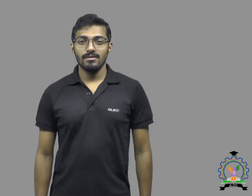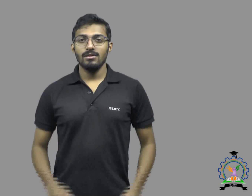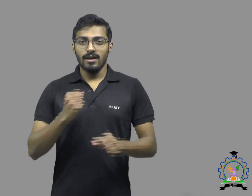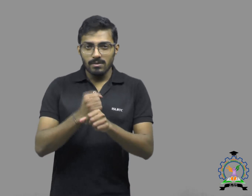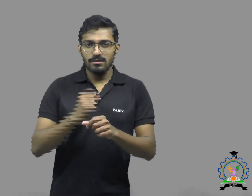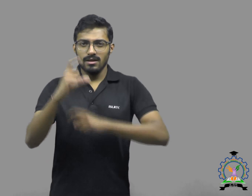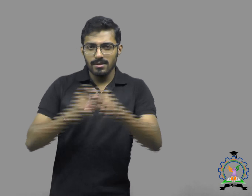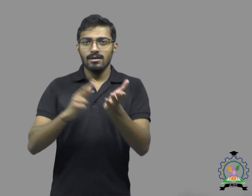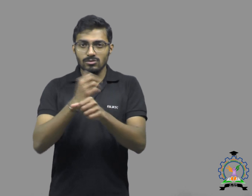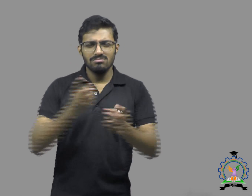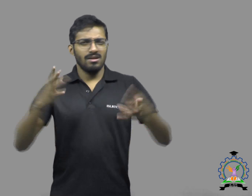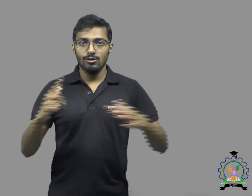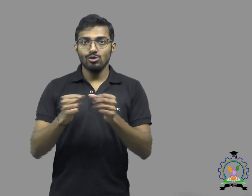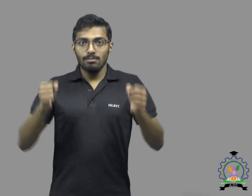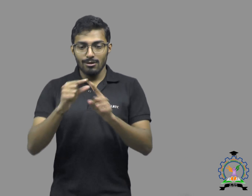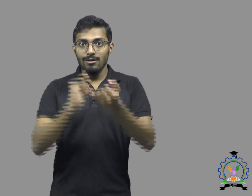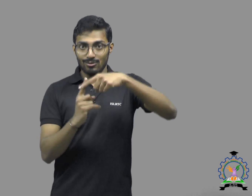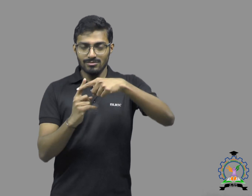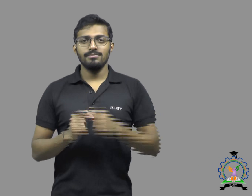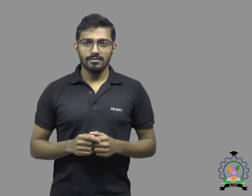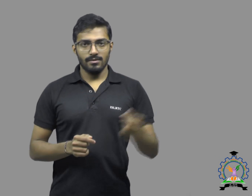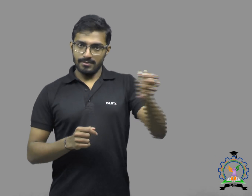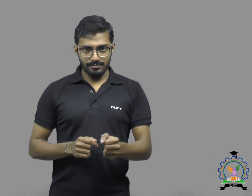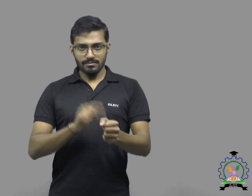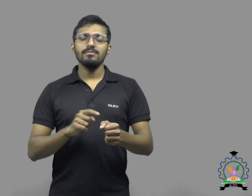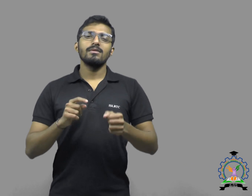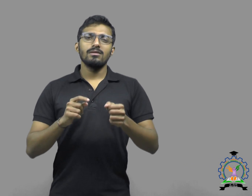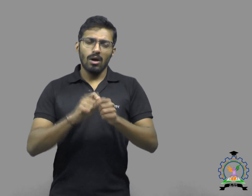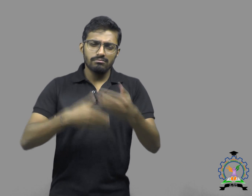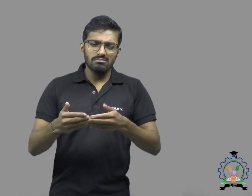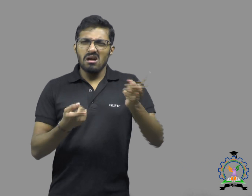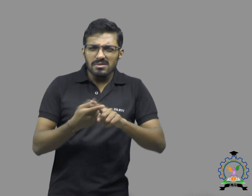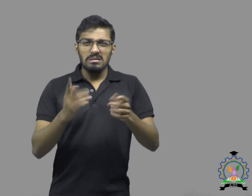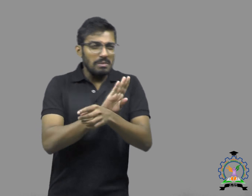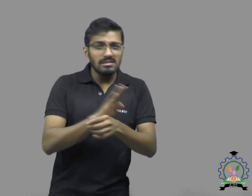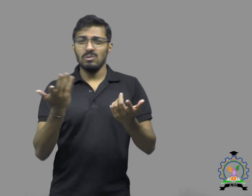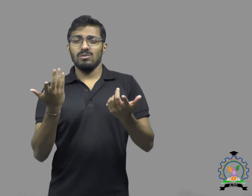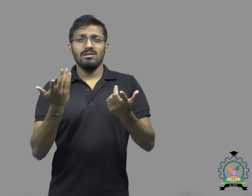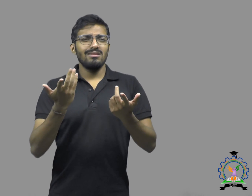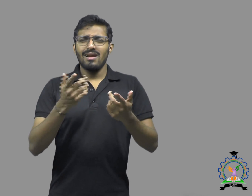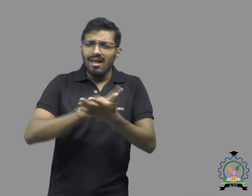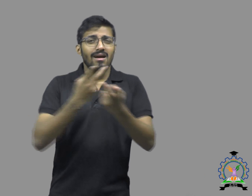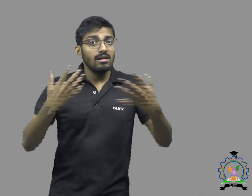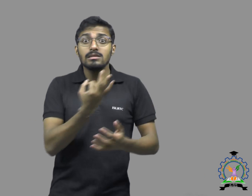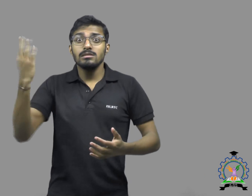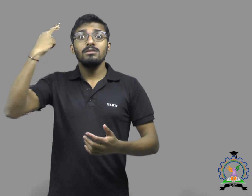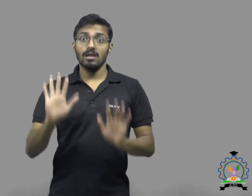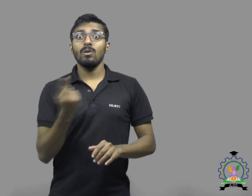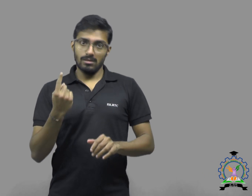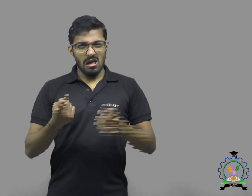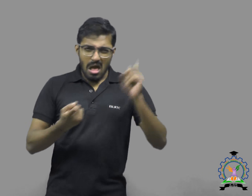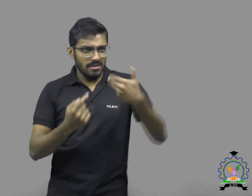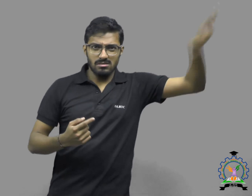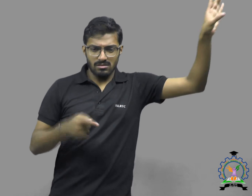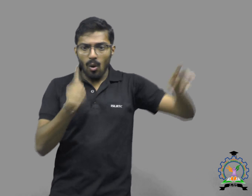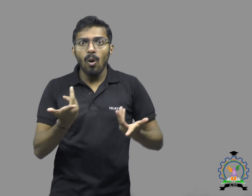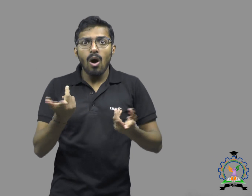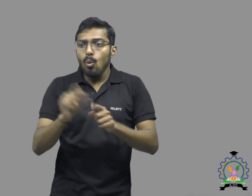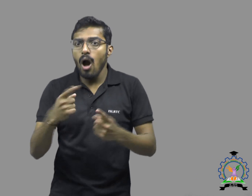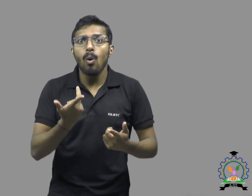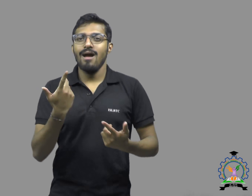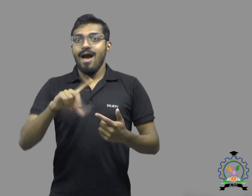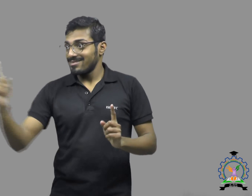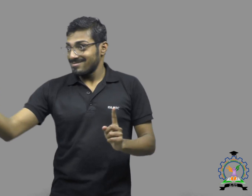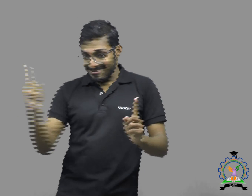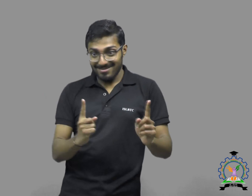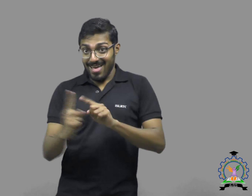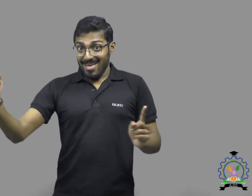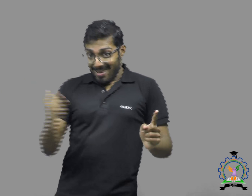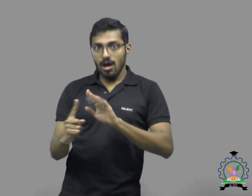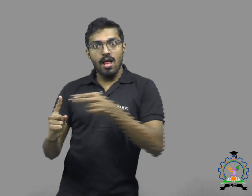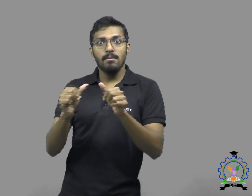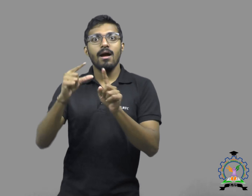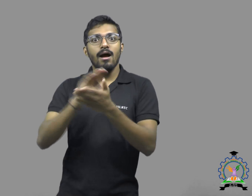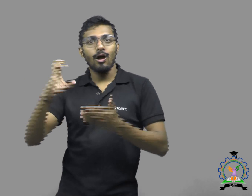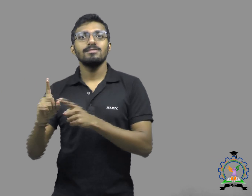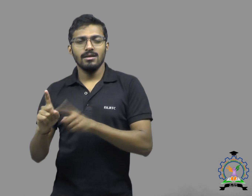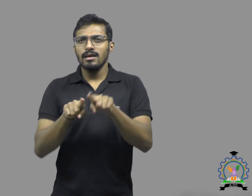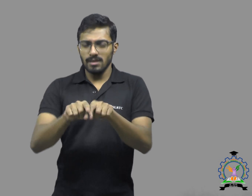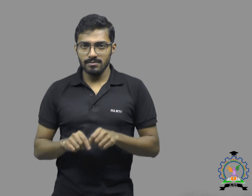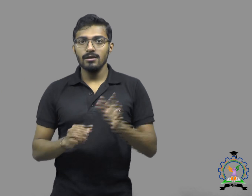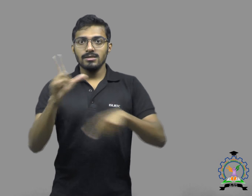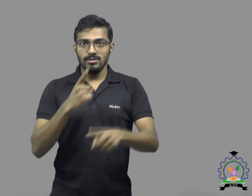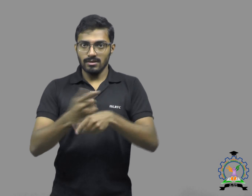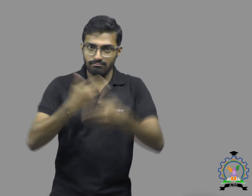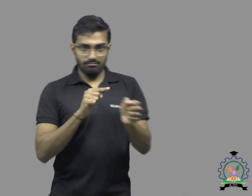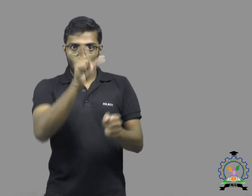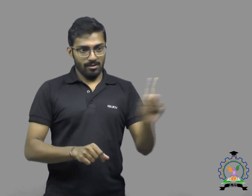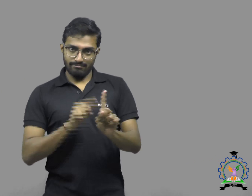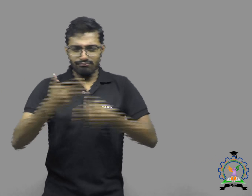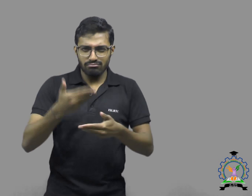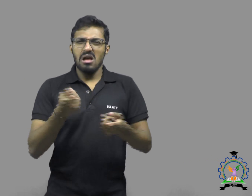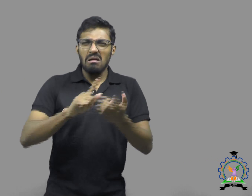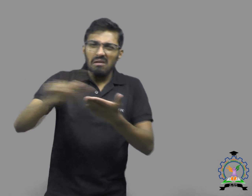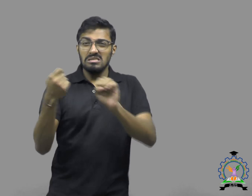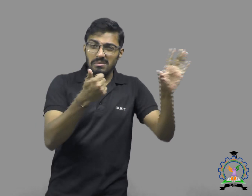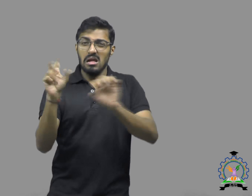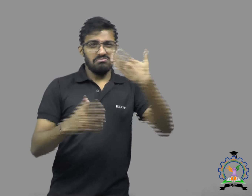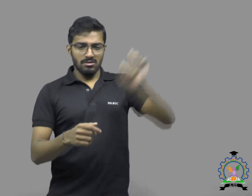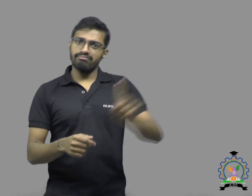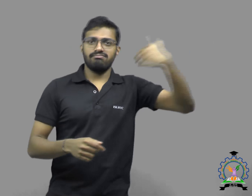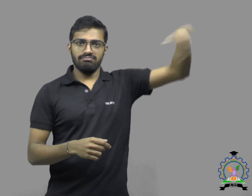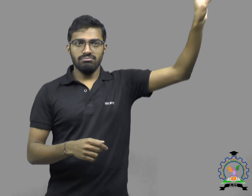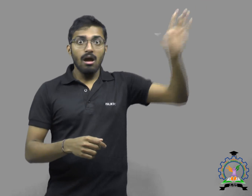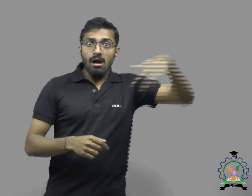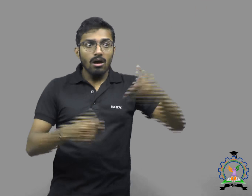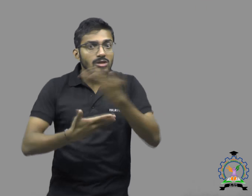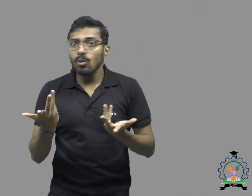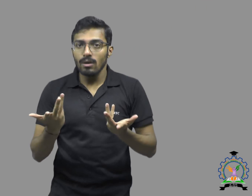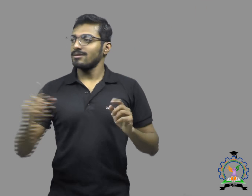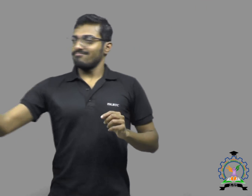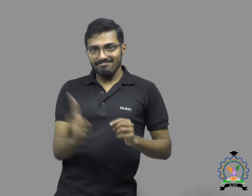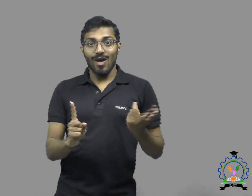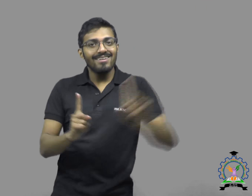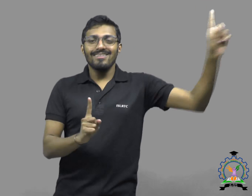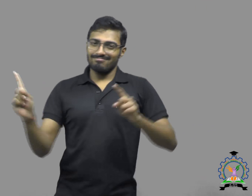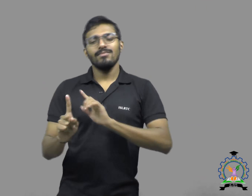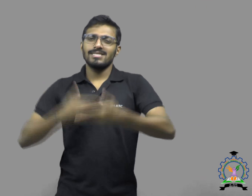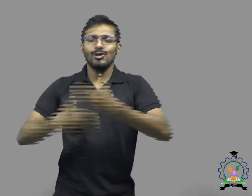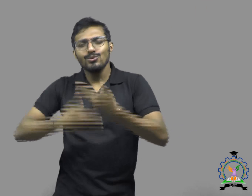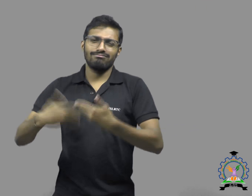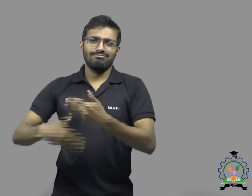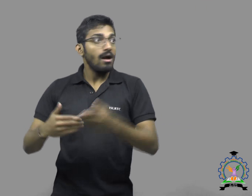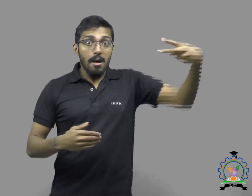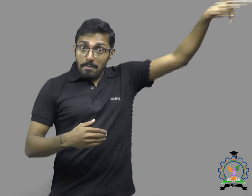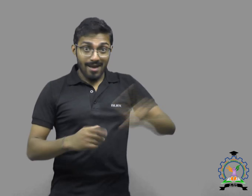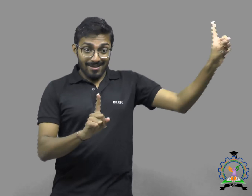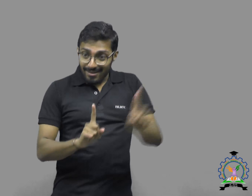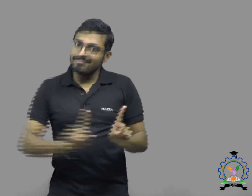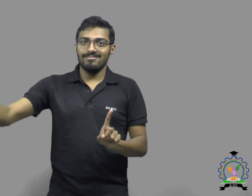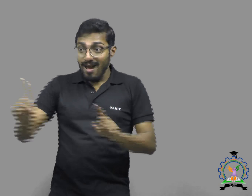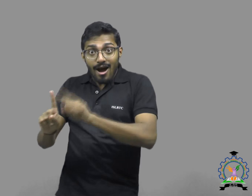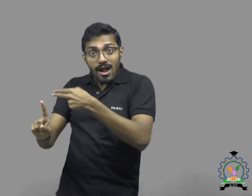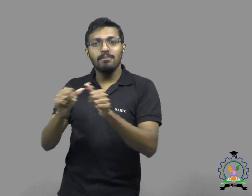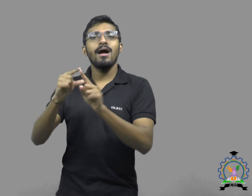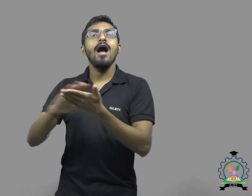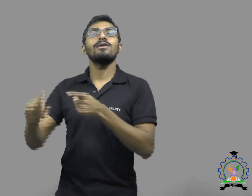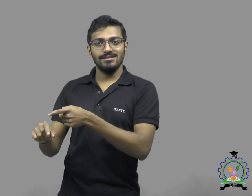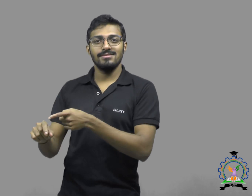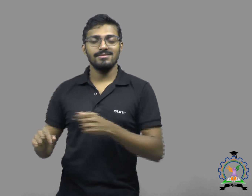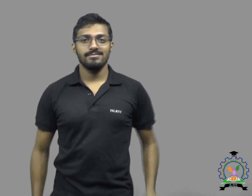Ad hoc